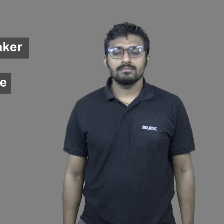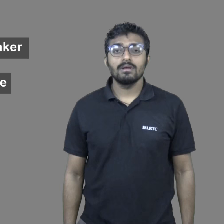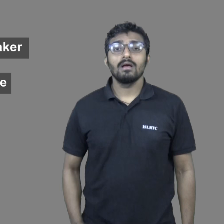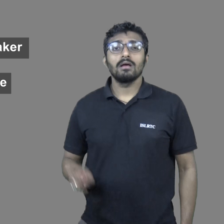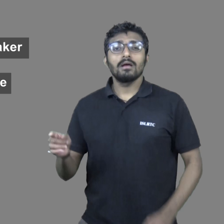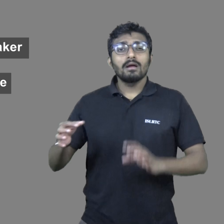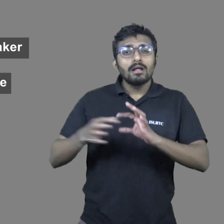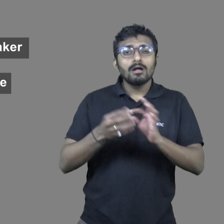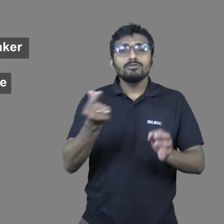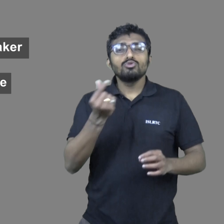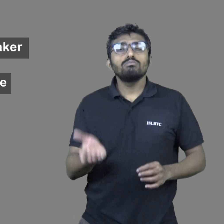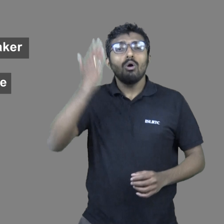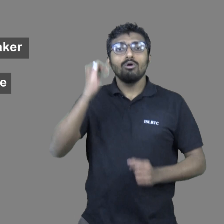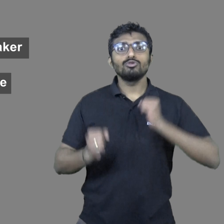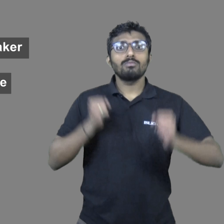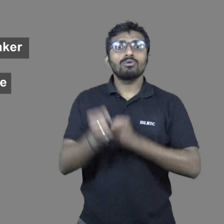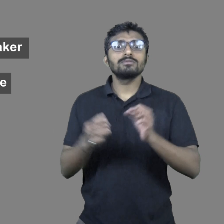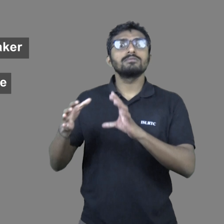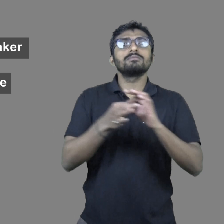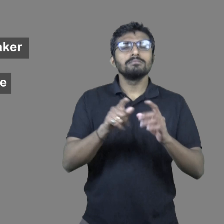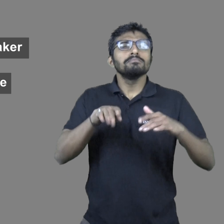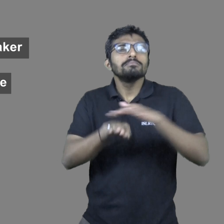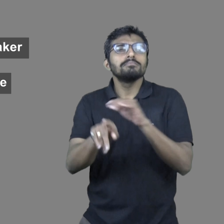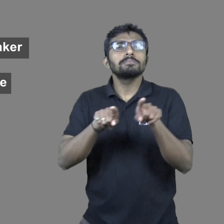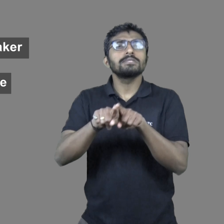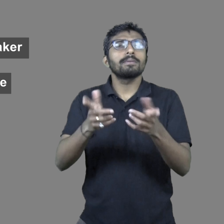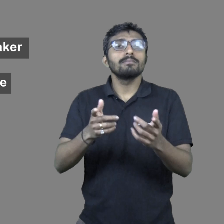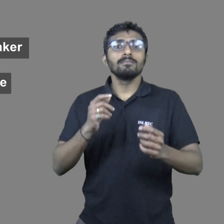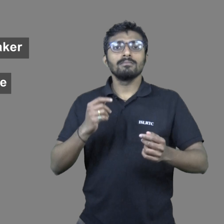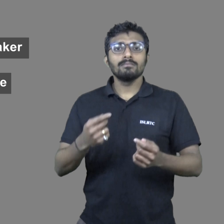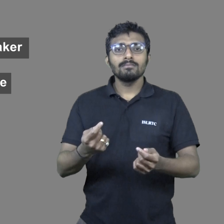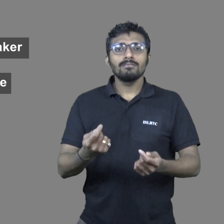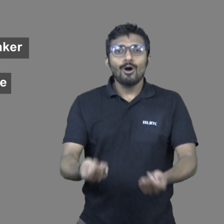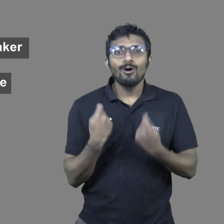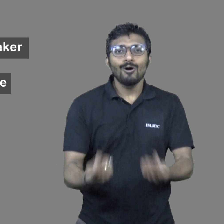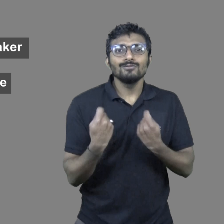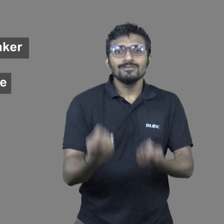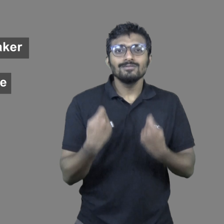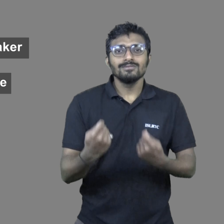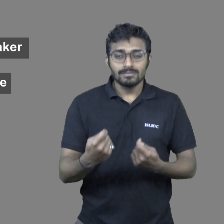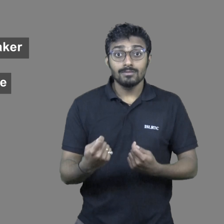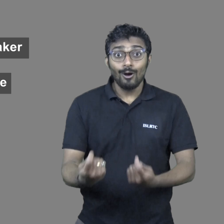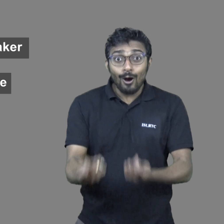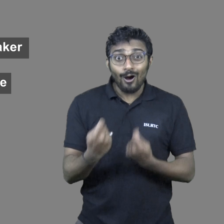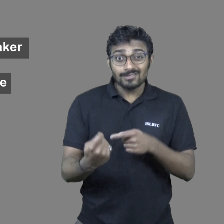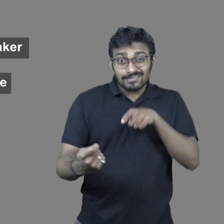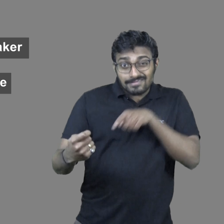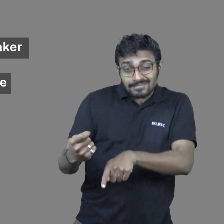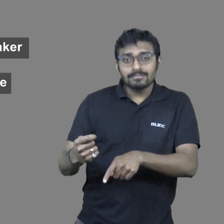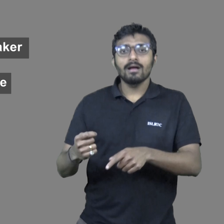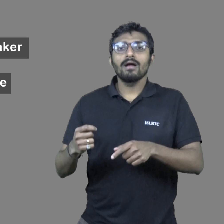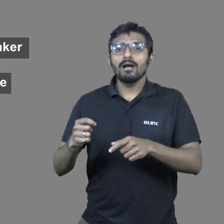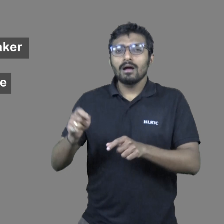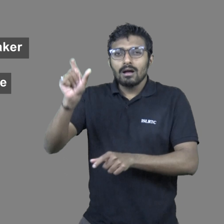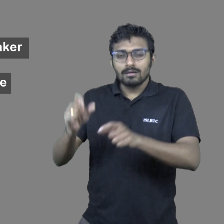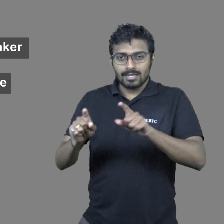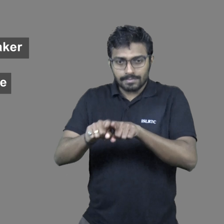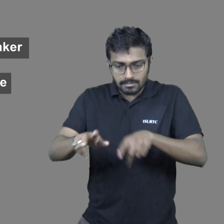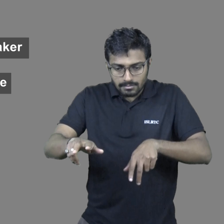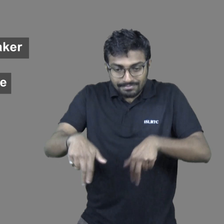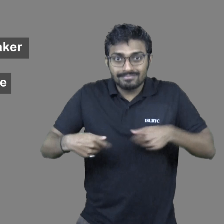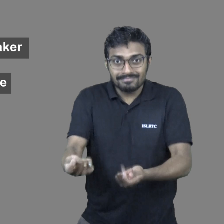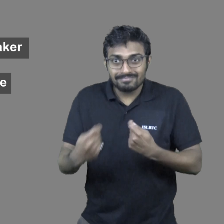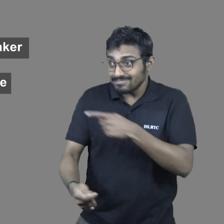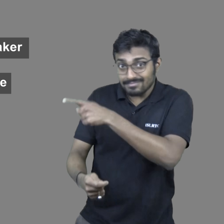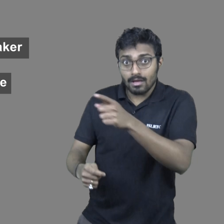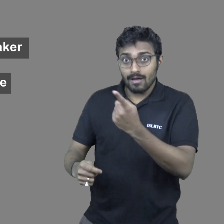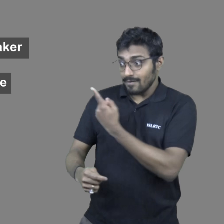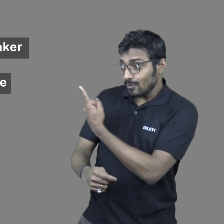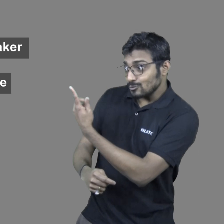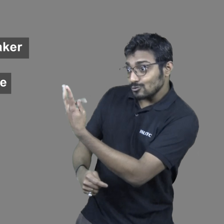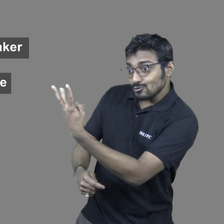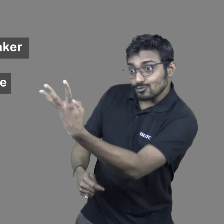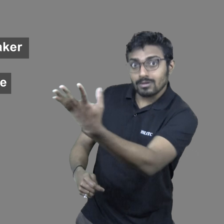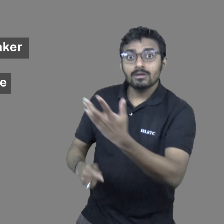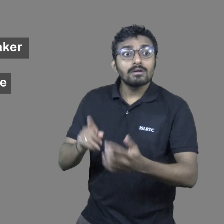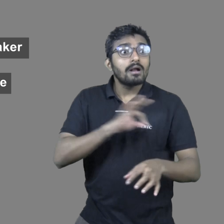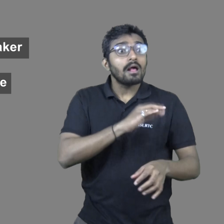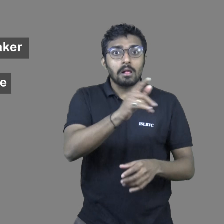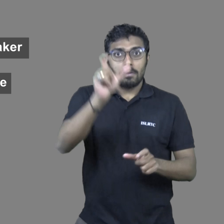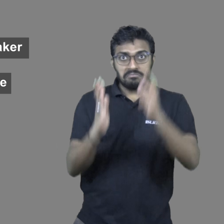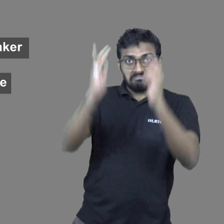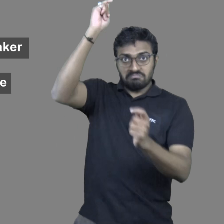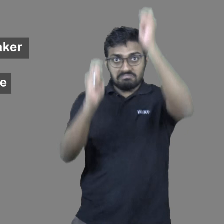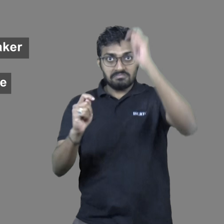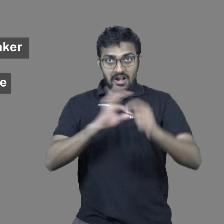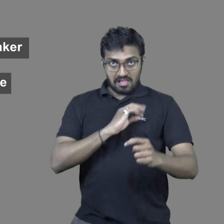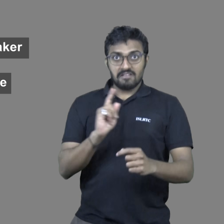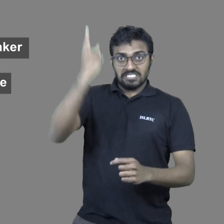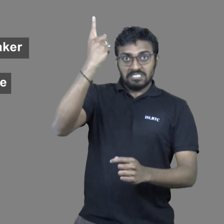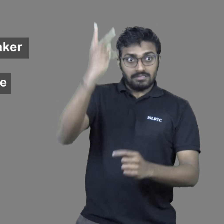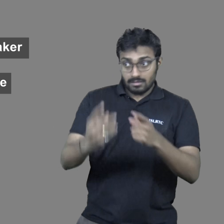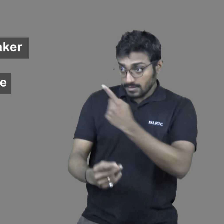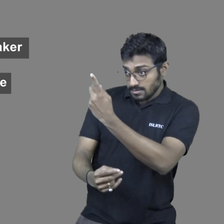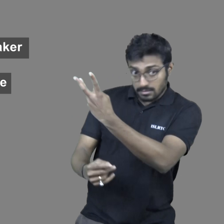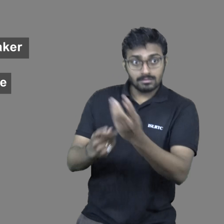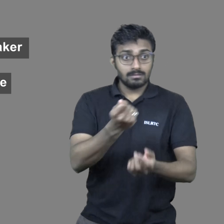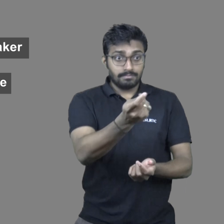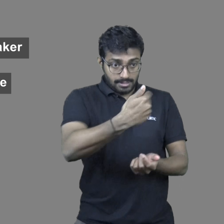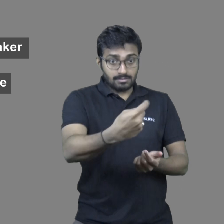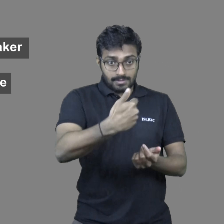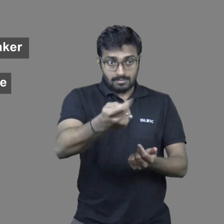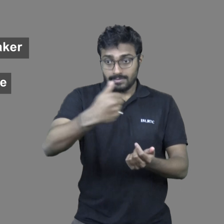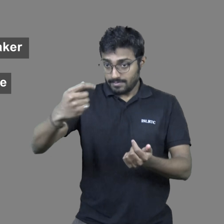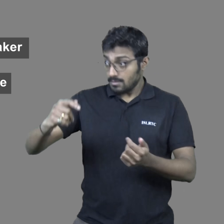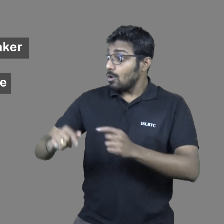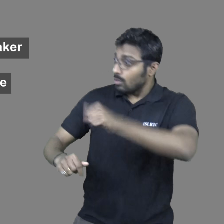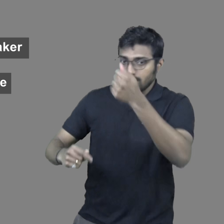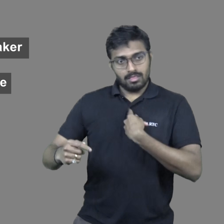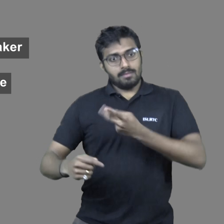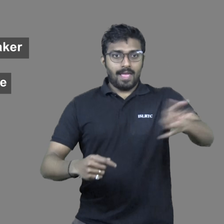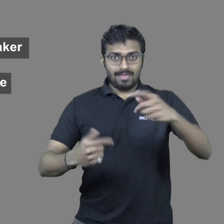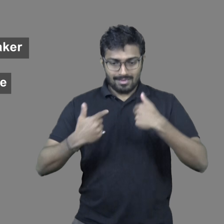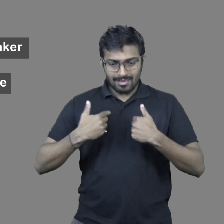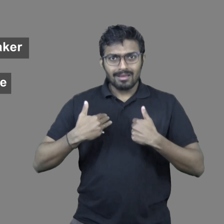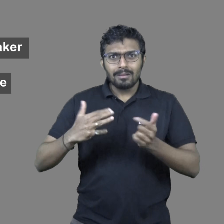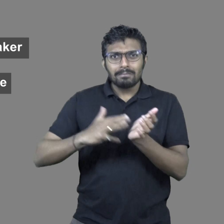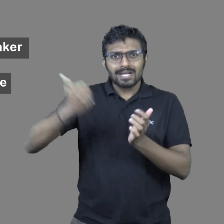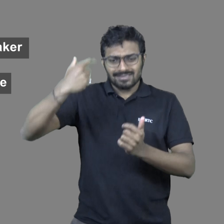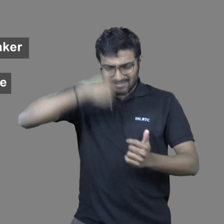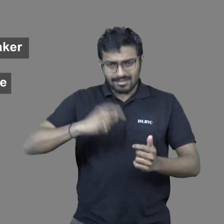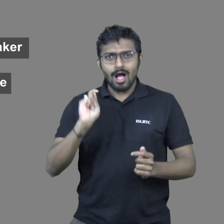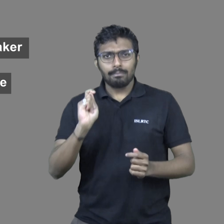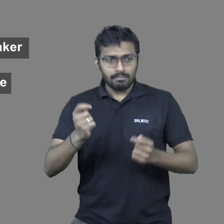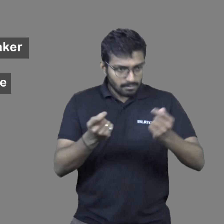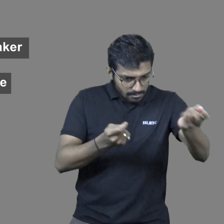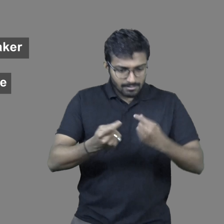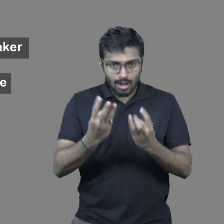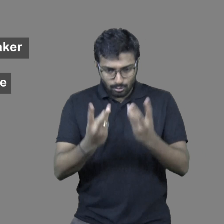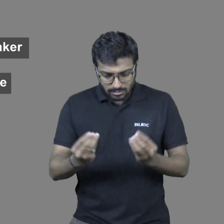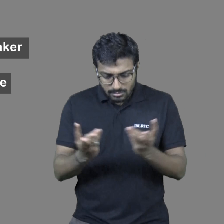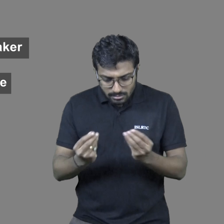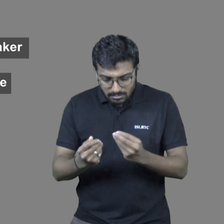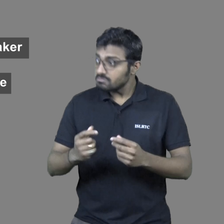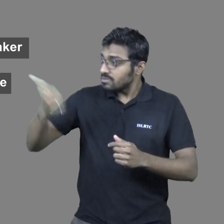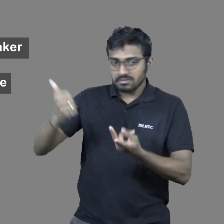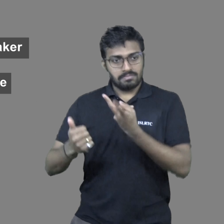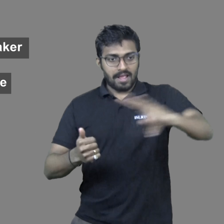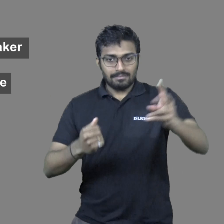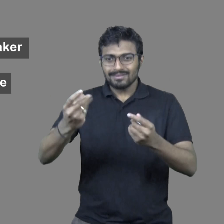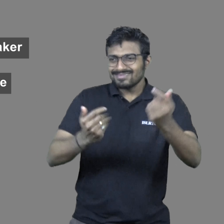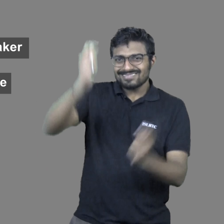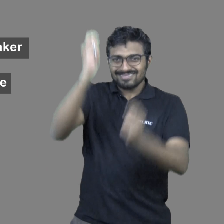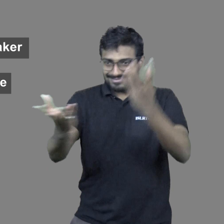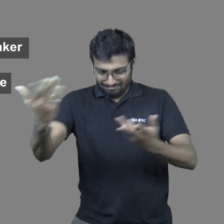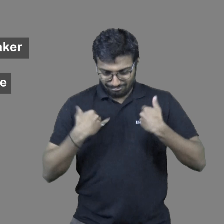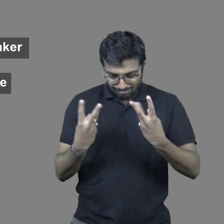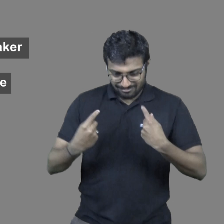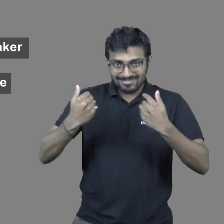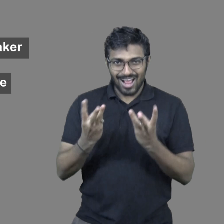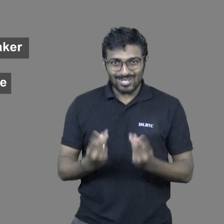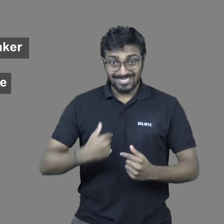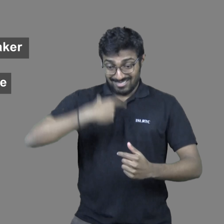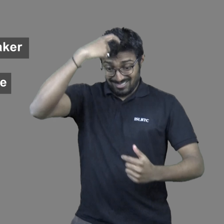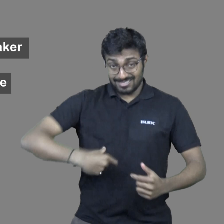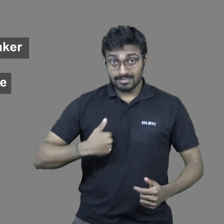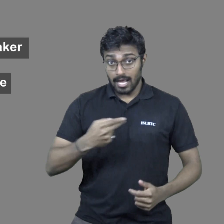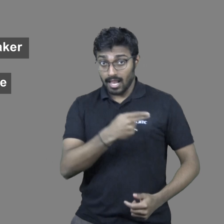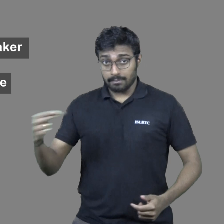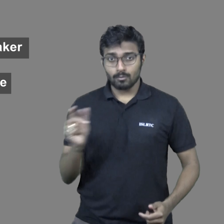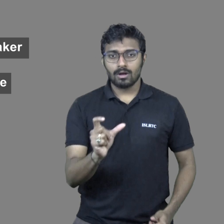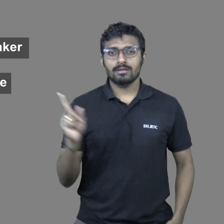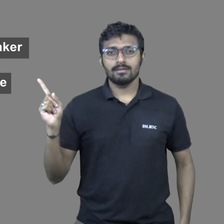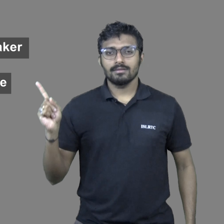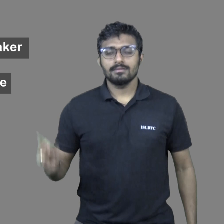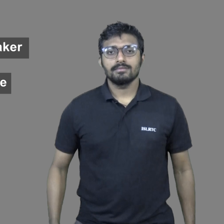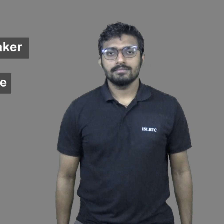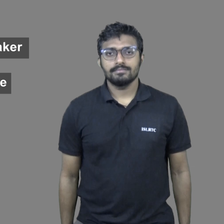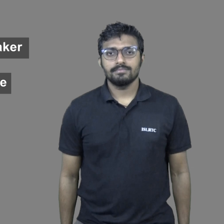Bookmaker or Bookie